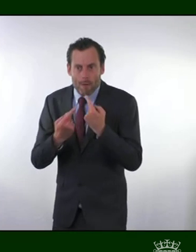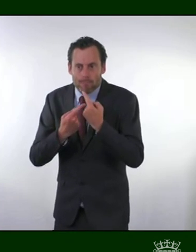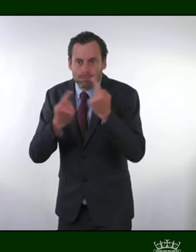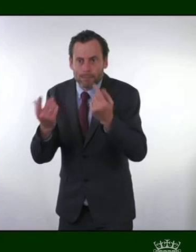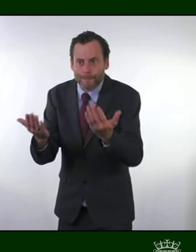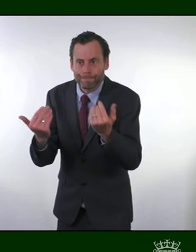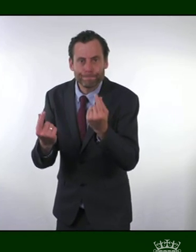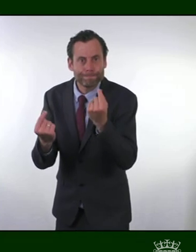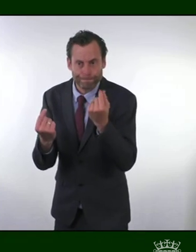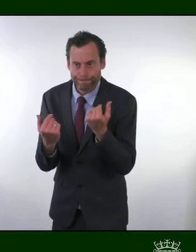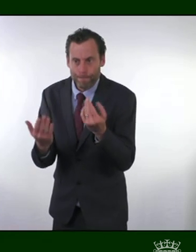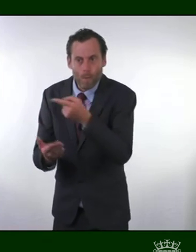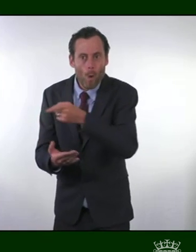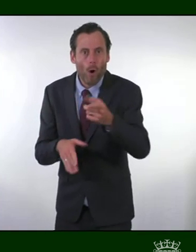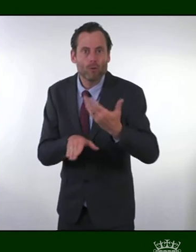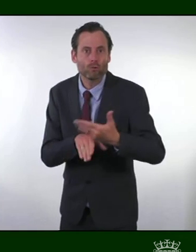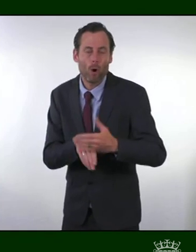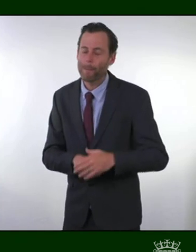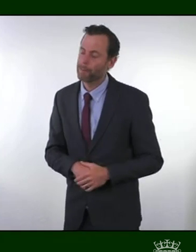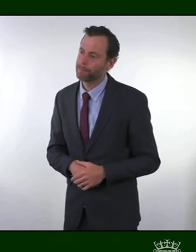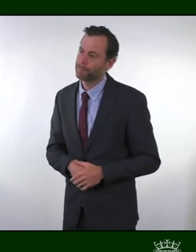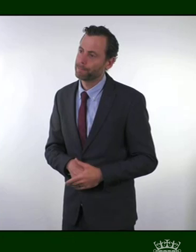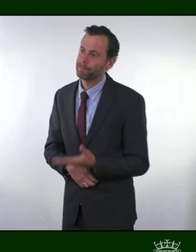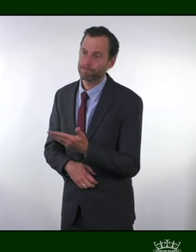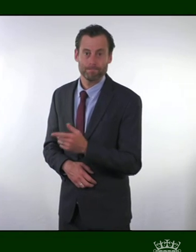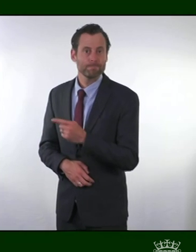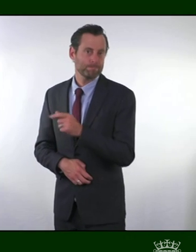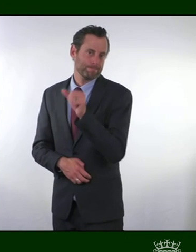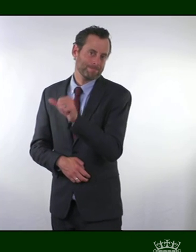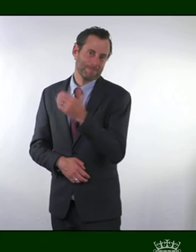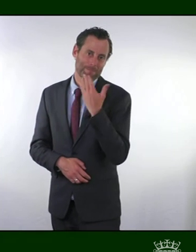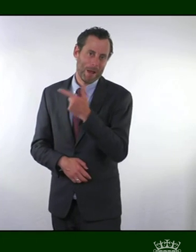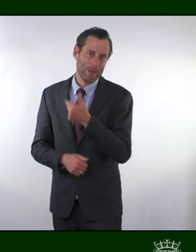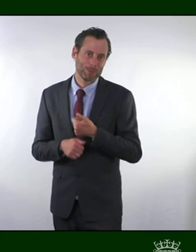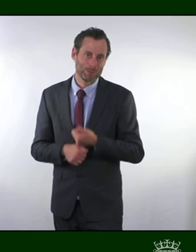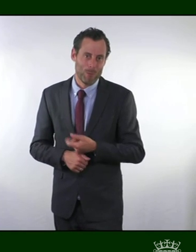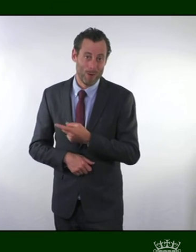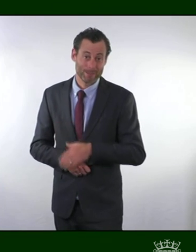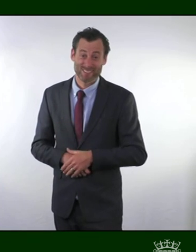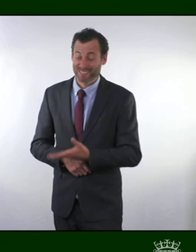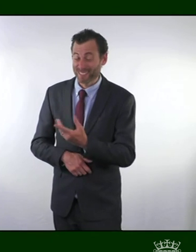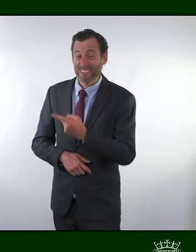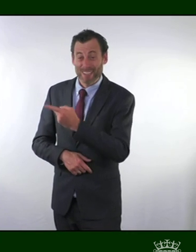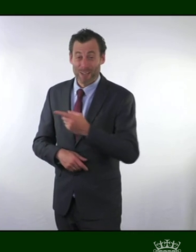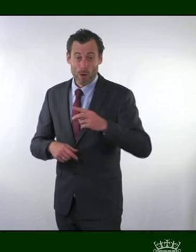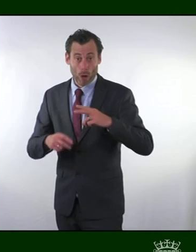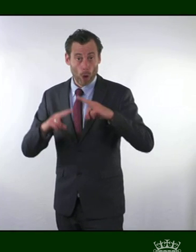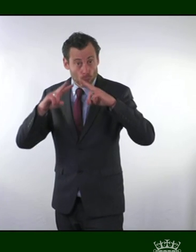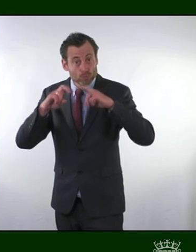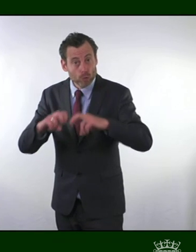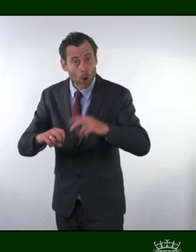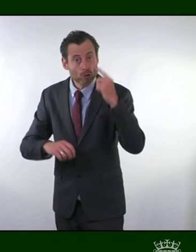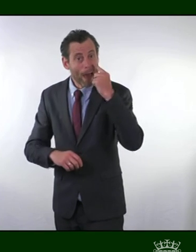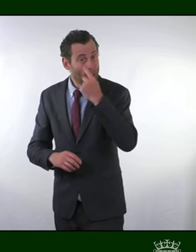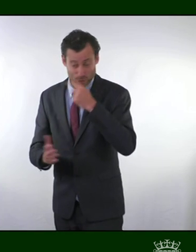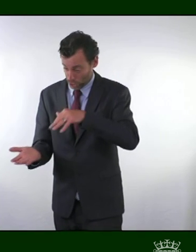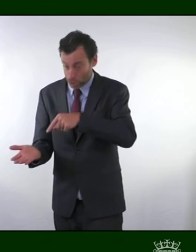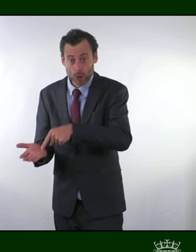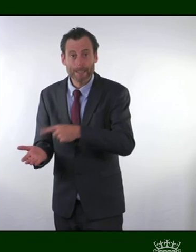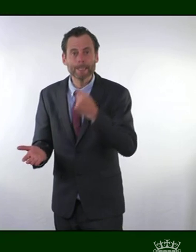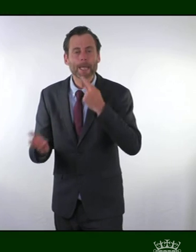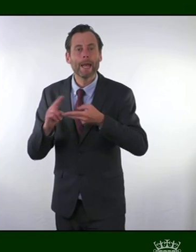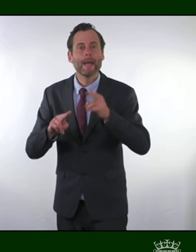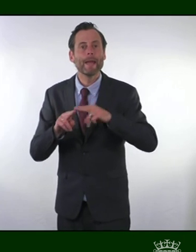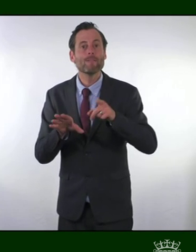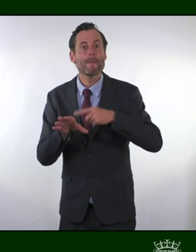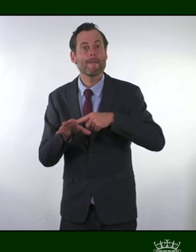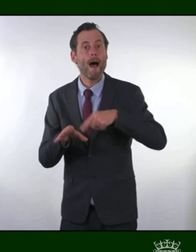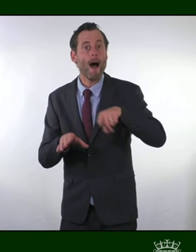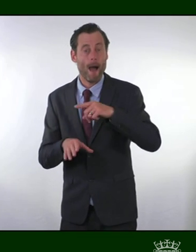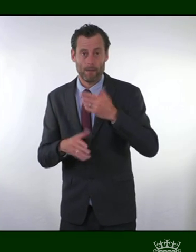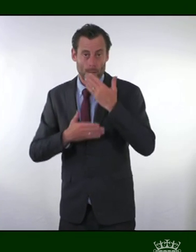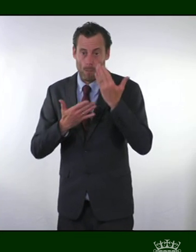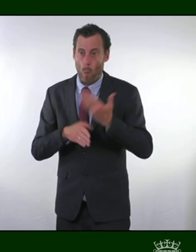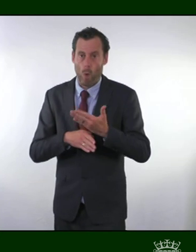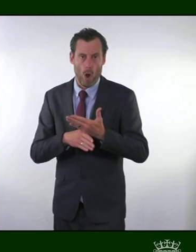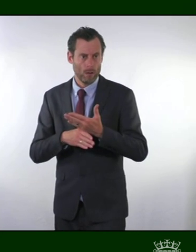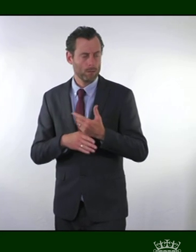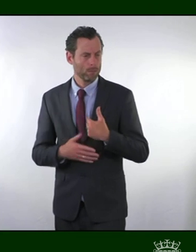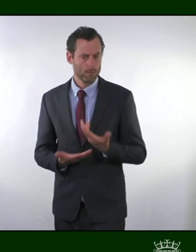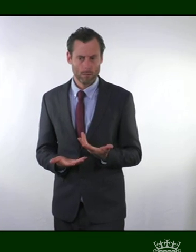I am very grateful to my right honourable Friend for his support. He is absolutely right; the research and the evidence lays bare the risk that young people face from scarring at this early stage in their careers.